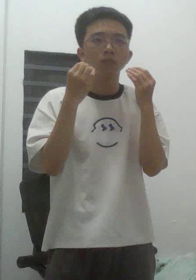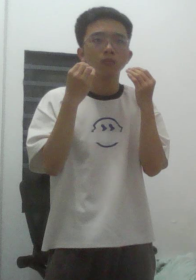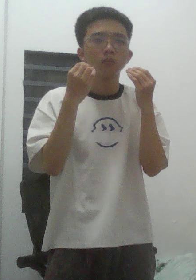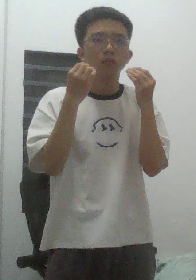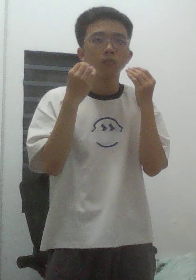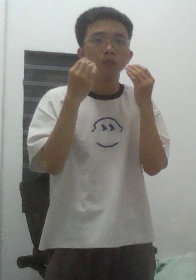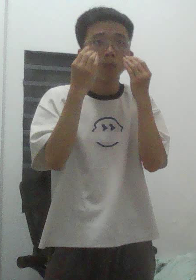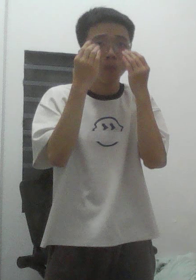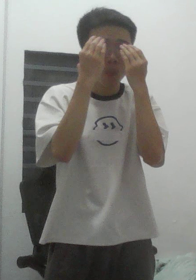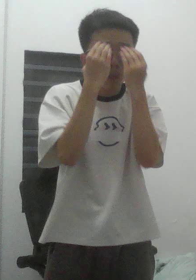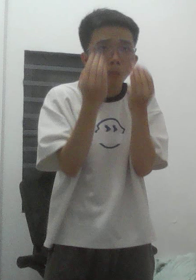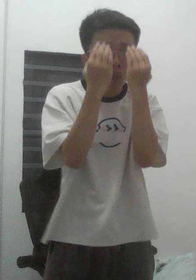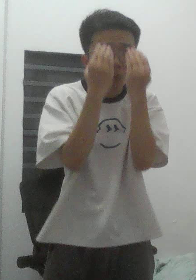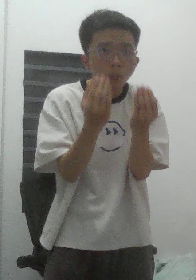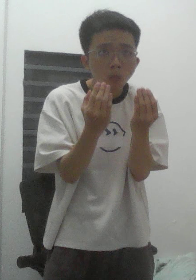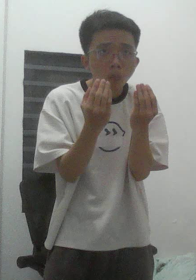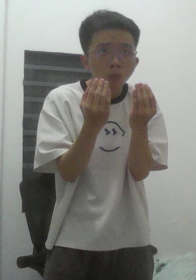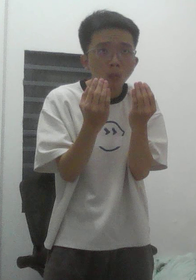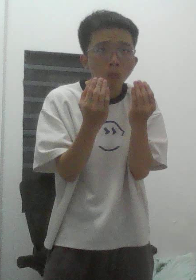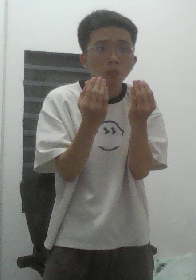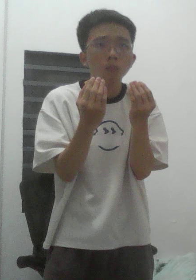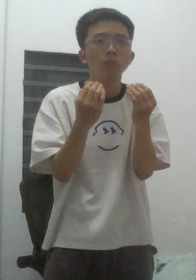ngac nhien